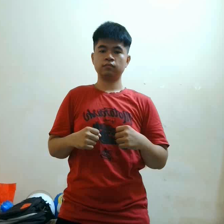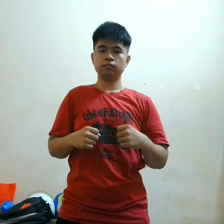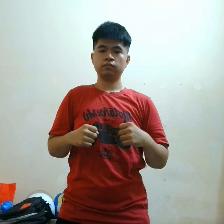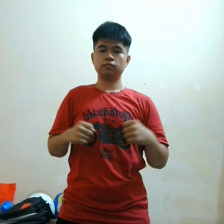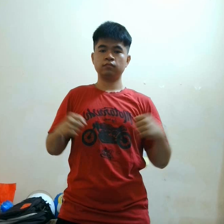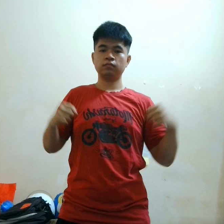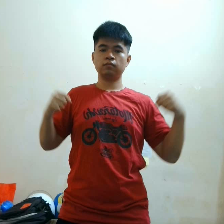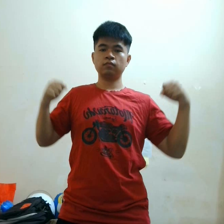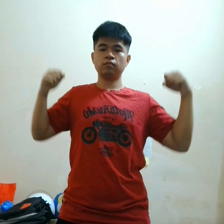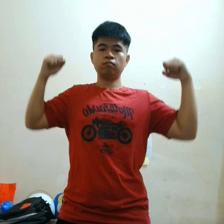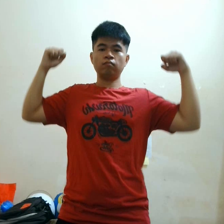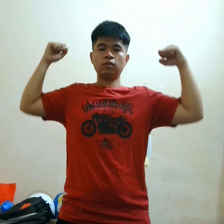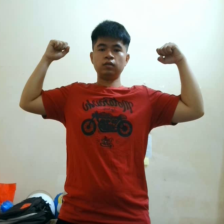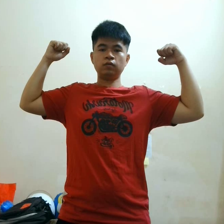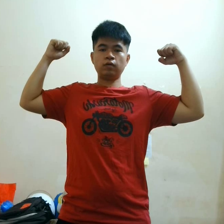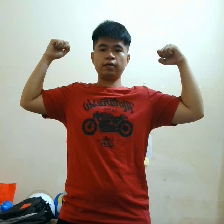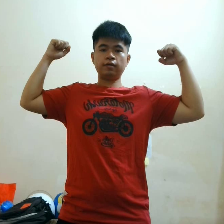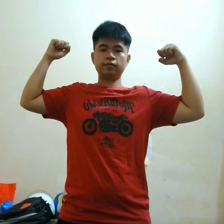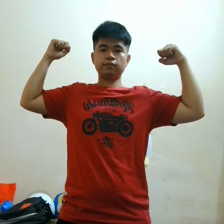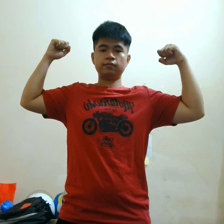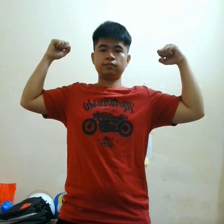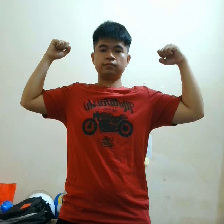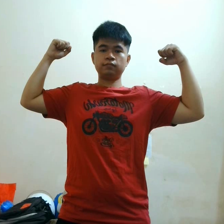minh khoe